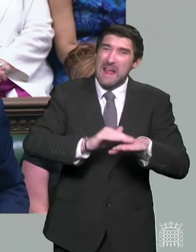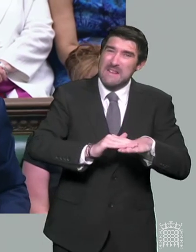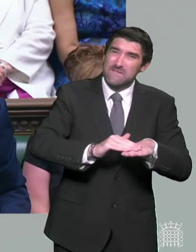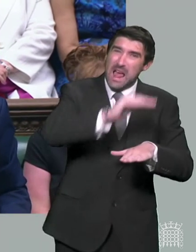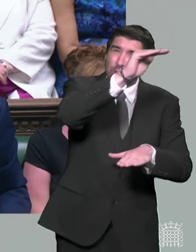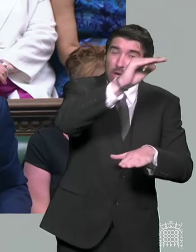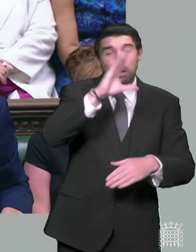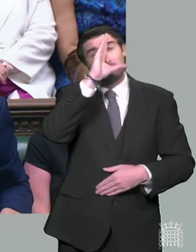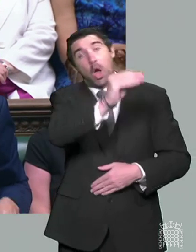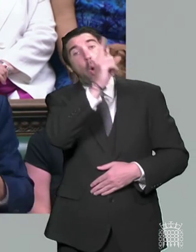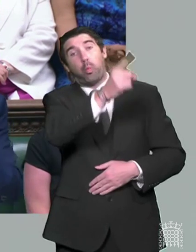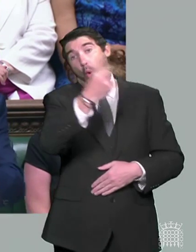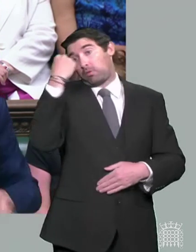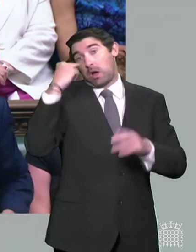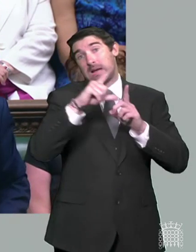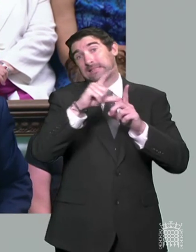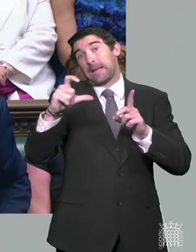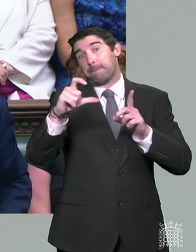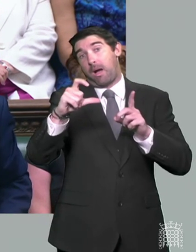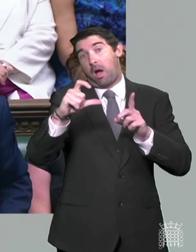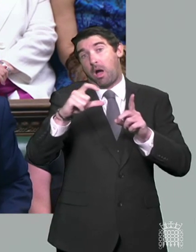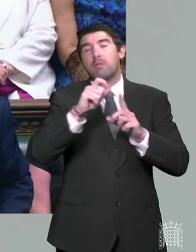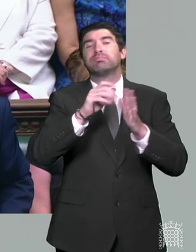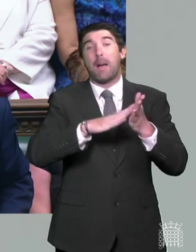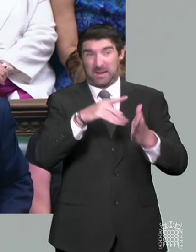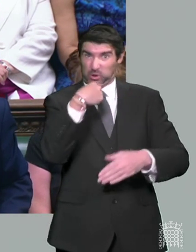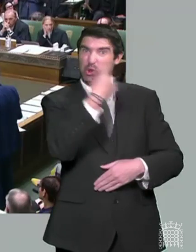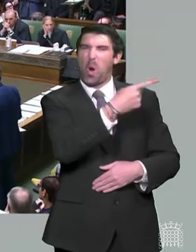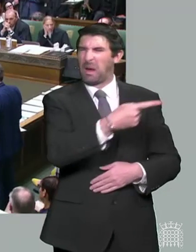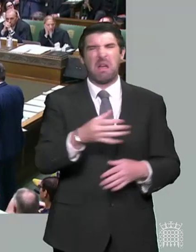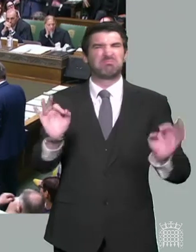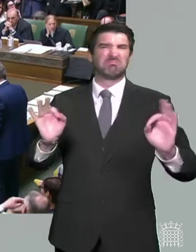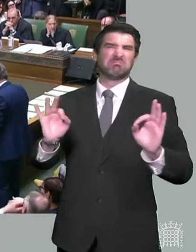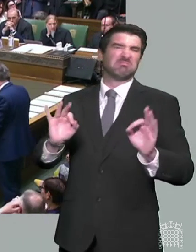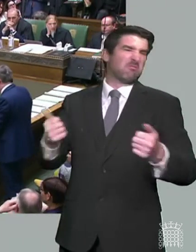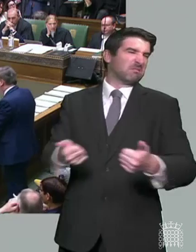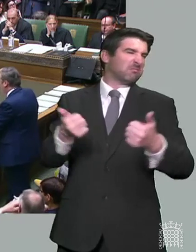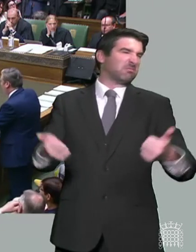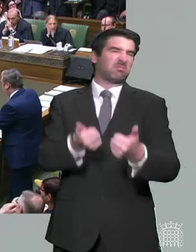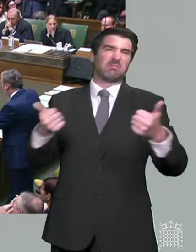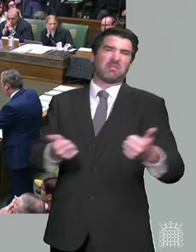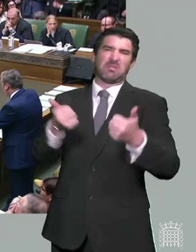He dismissed it; he did not act; he sat on his hands.